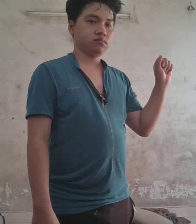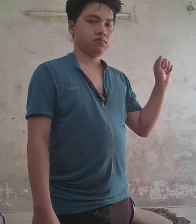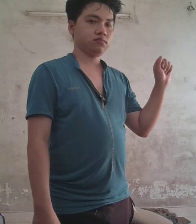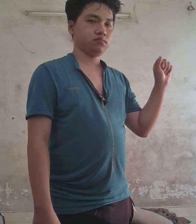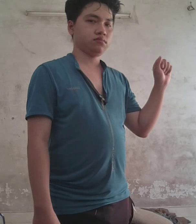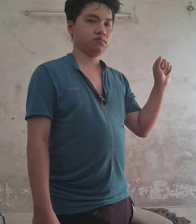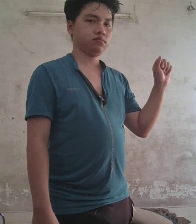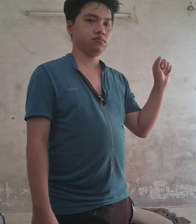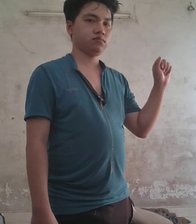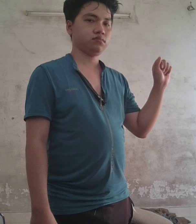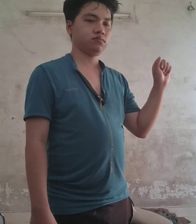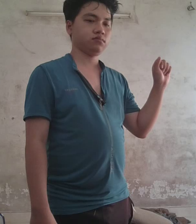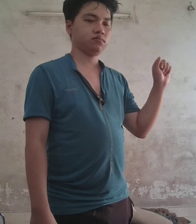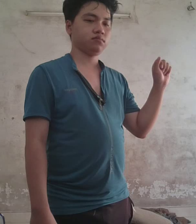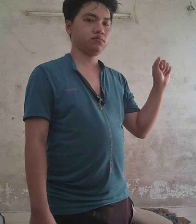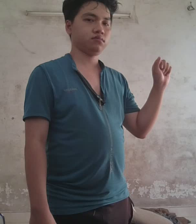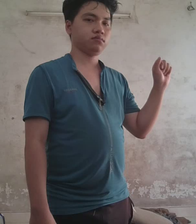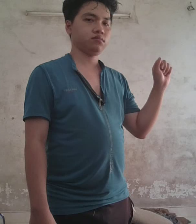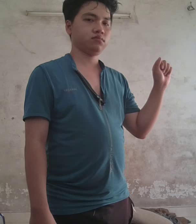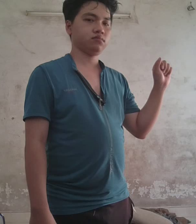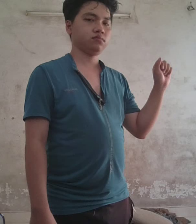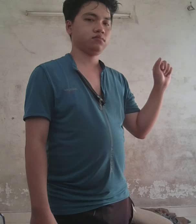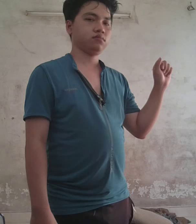a